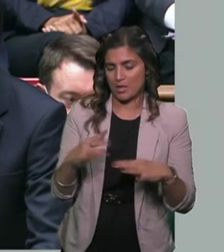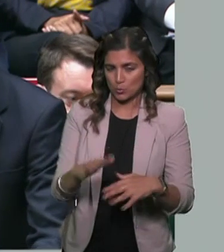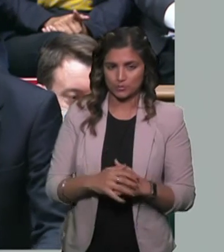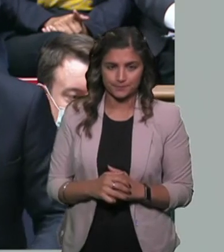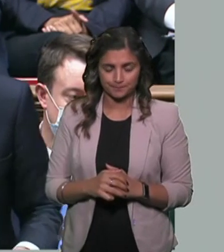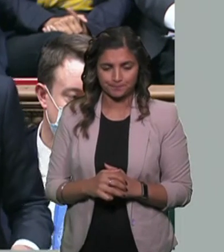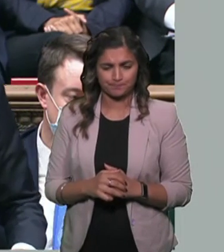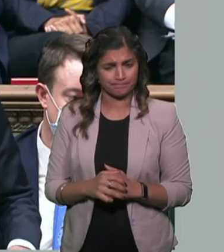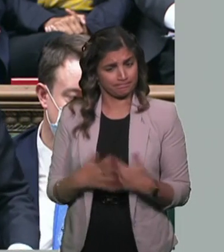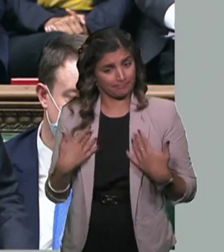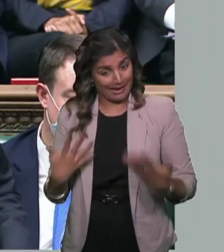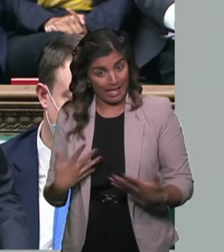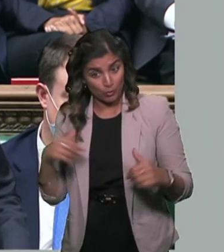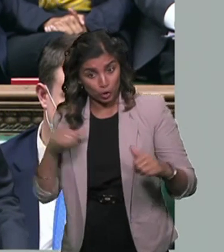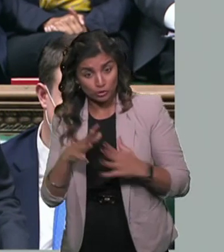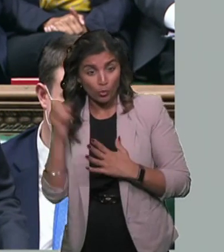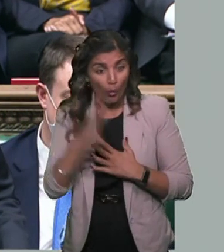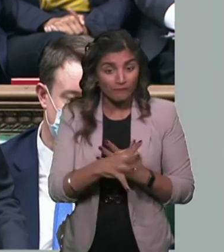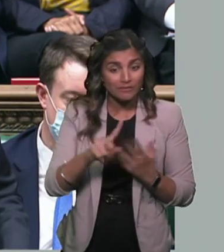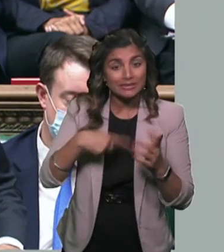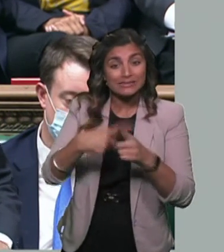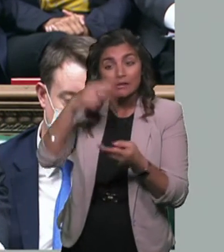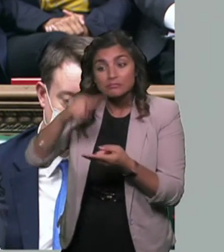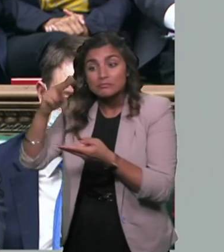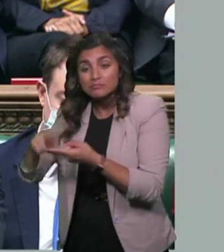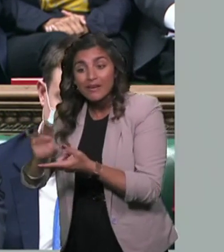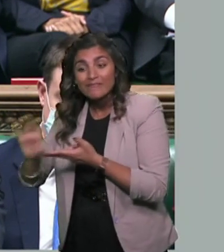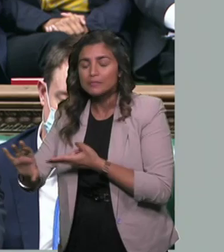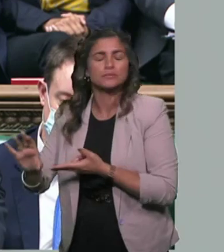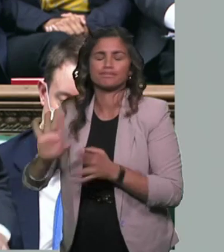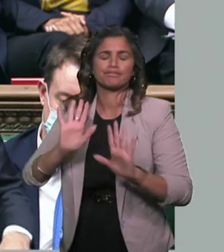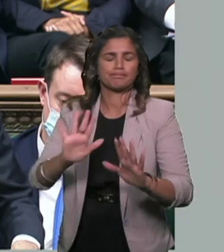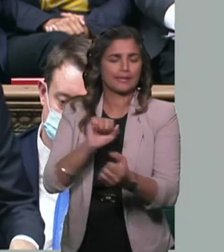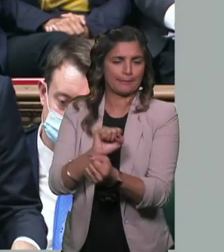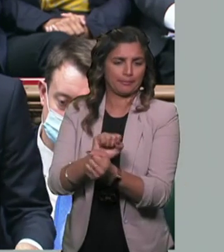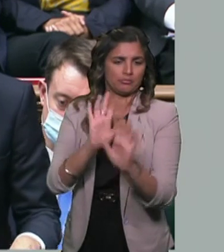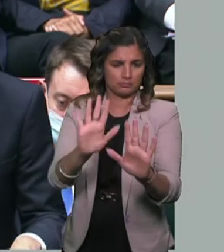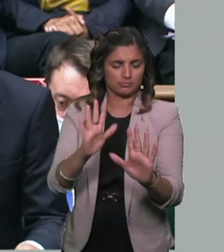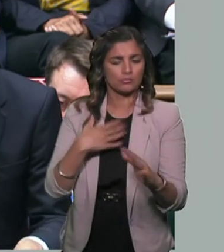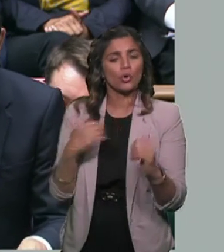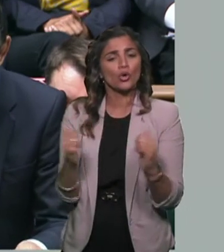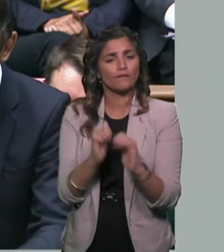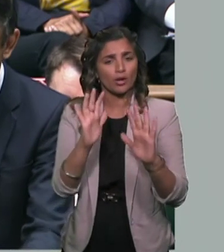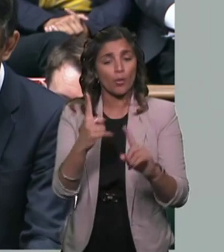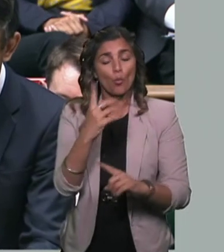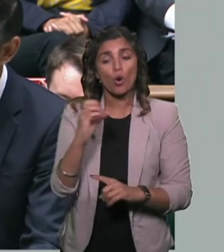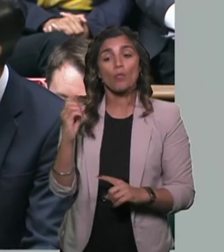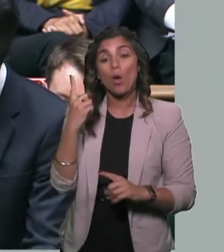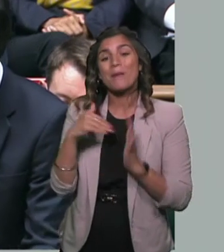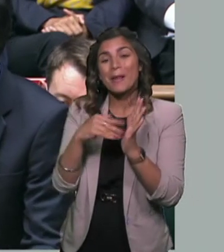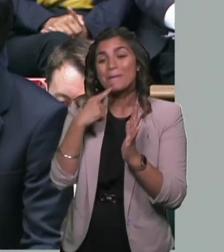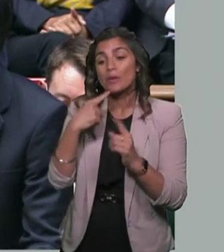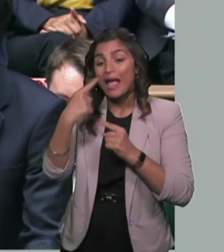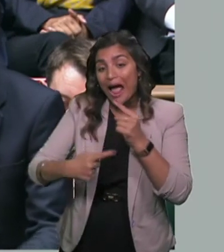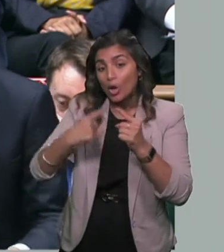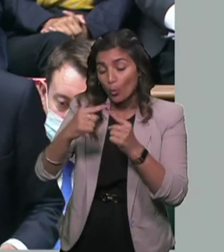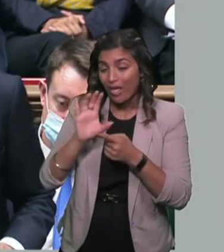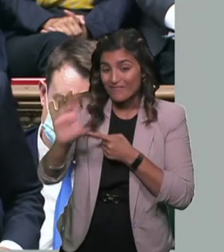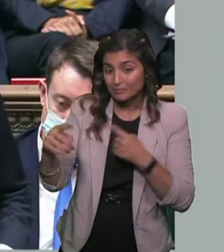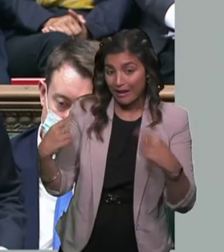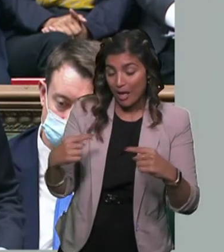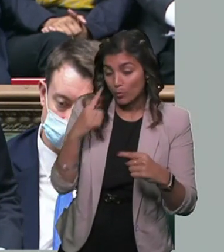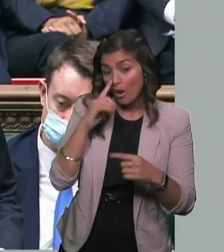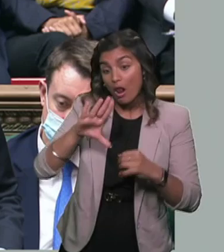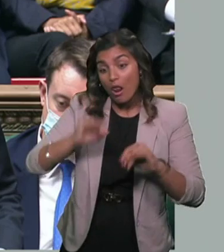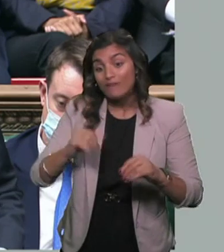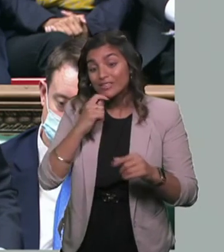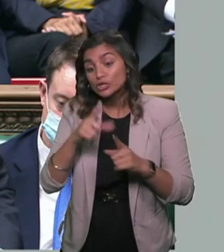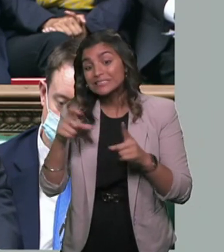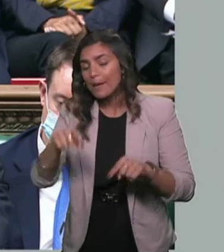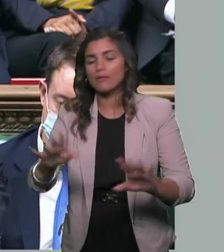Now is not the time to remove tax breaks on investment, so I can confirm today that the £1 million annual investment allowance will not end in December as planned.